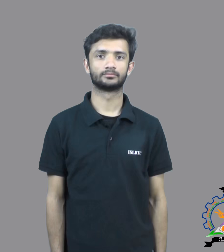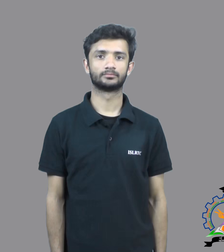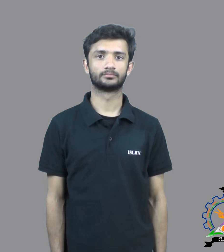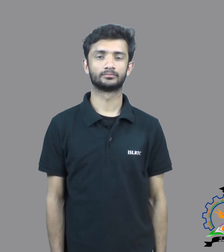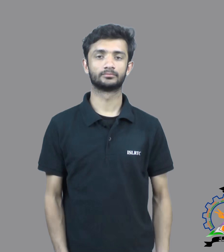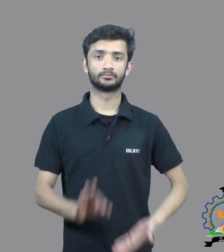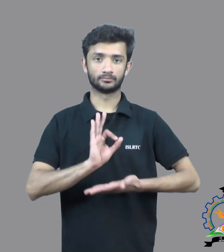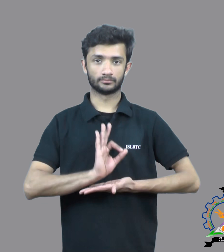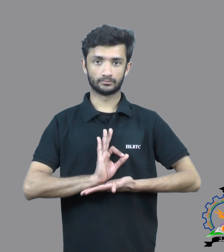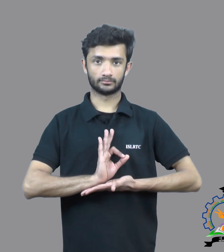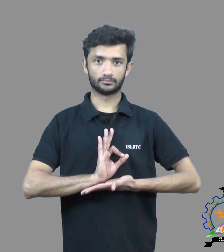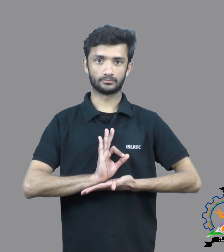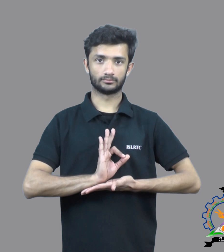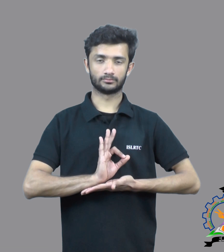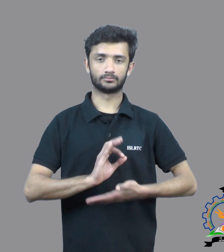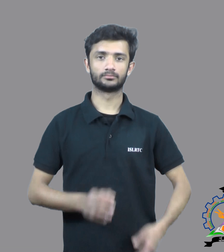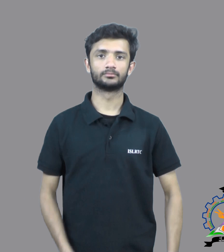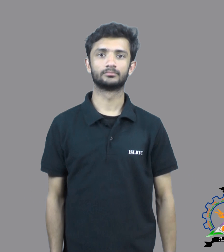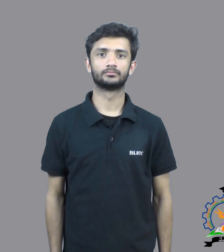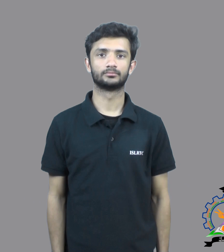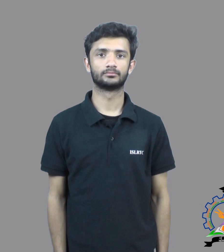Gautam Buddha